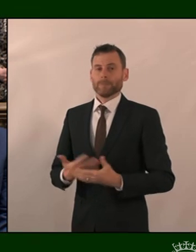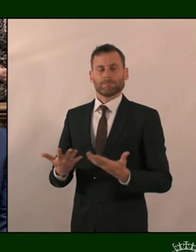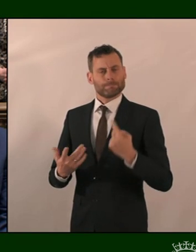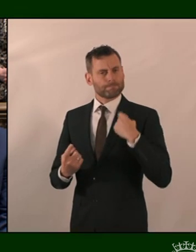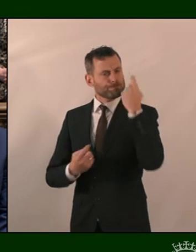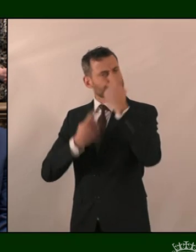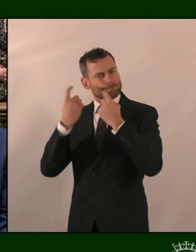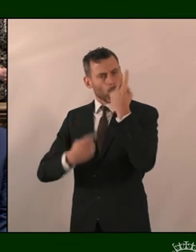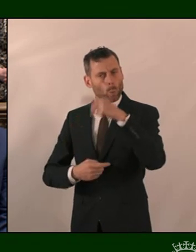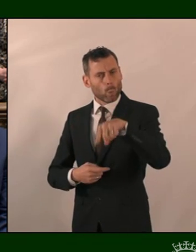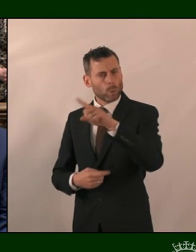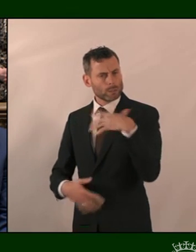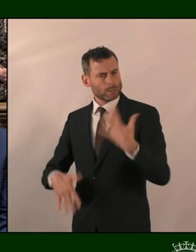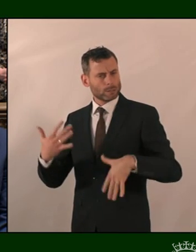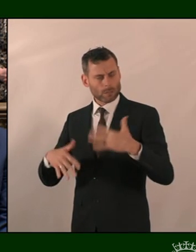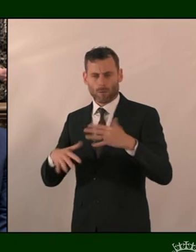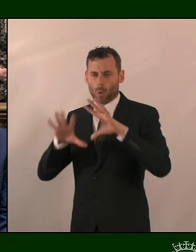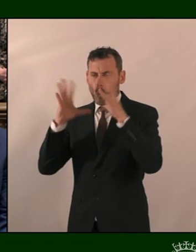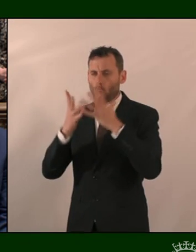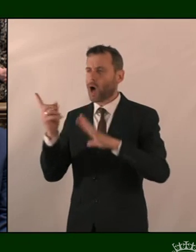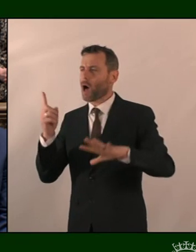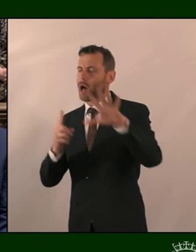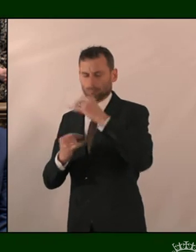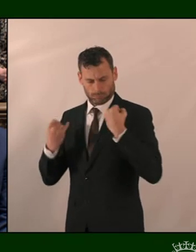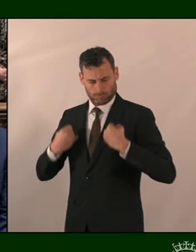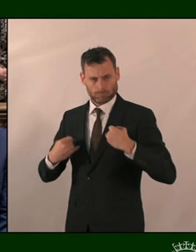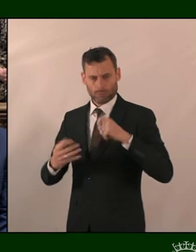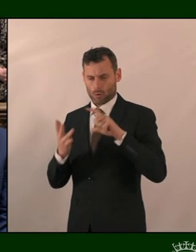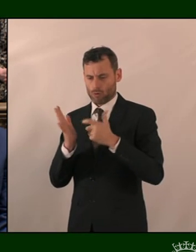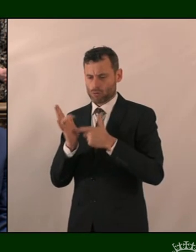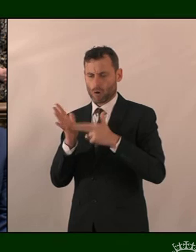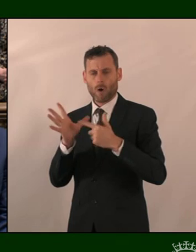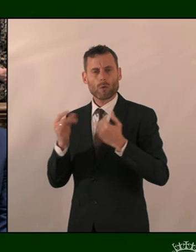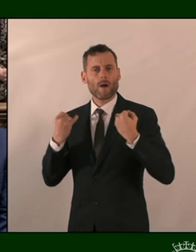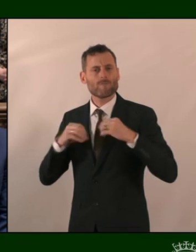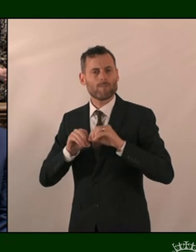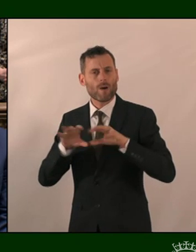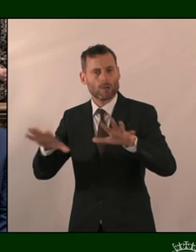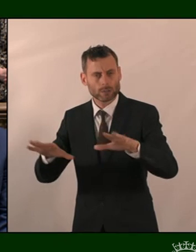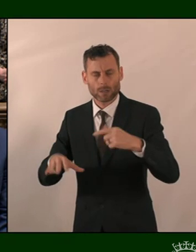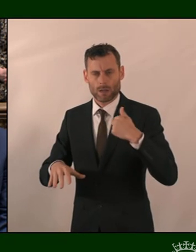My thoughts are with those across the world who are suffering from the coronavirus.